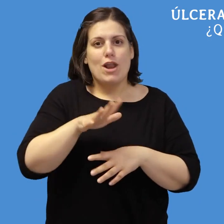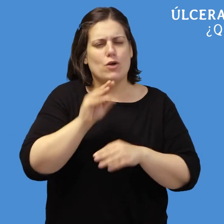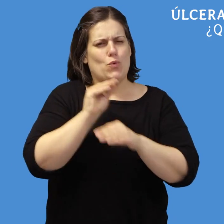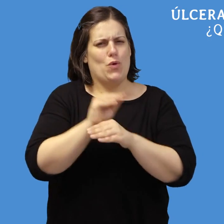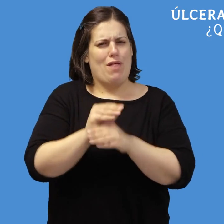cuidar